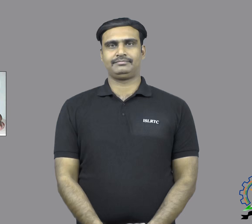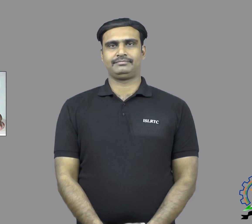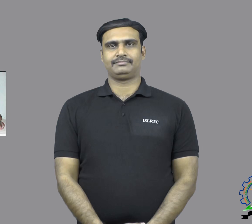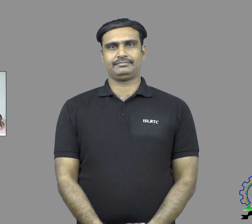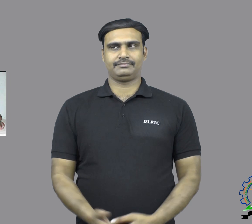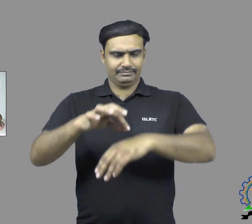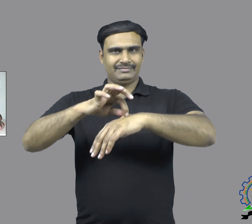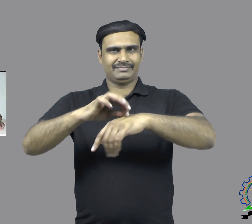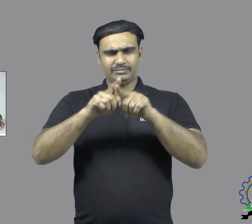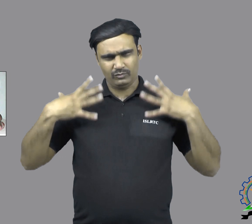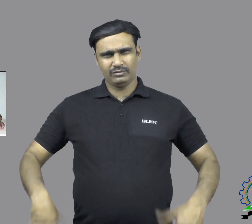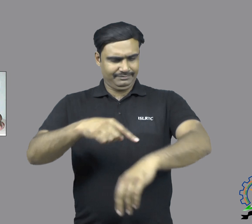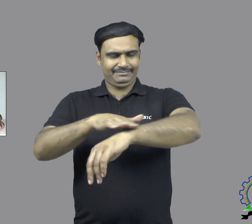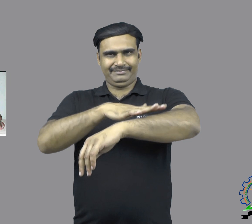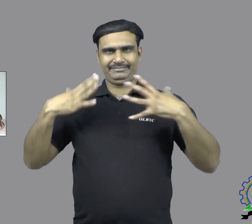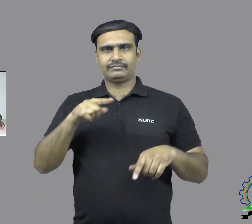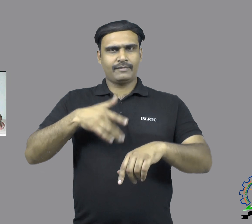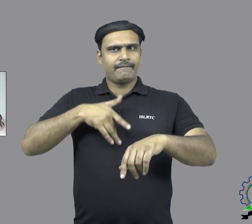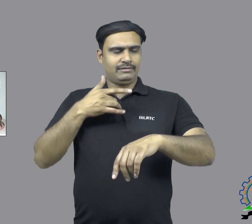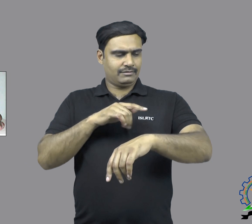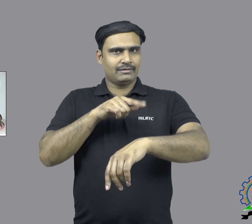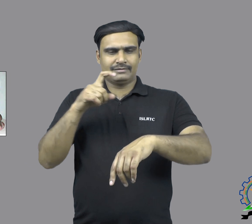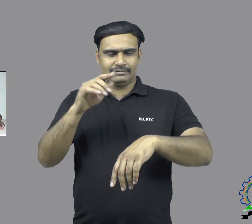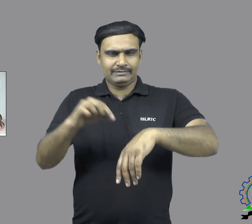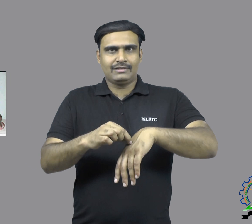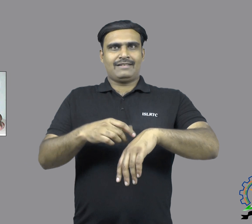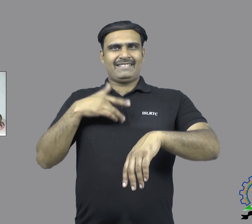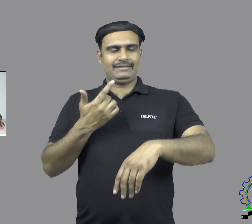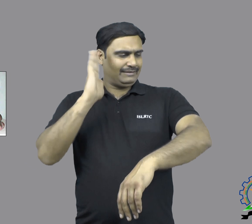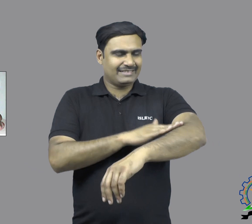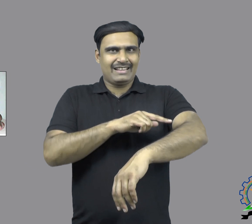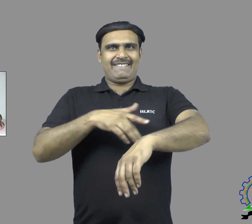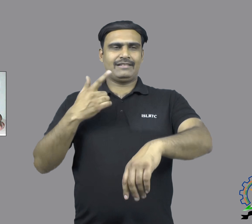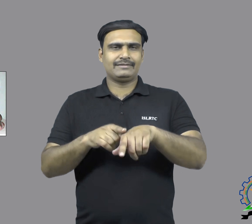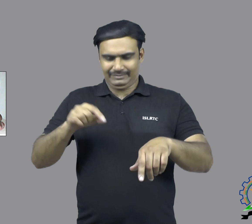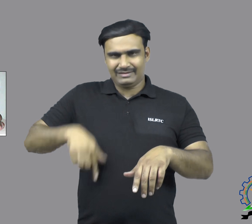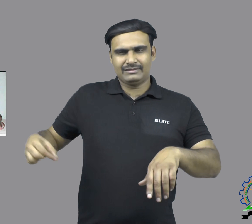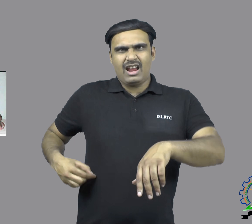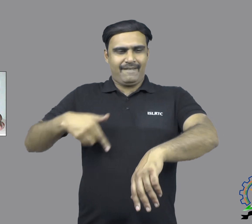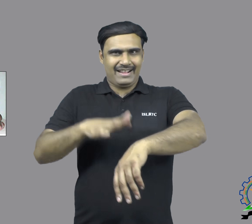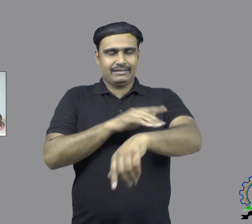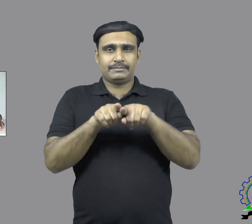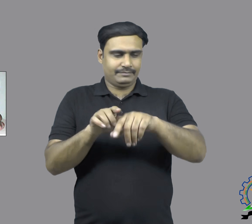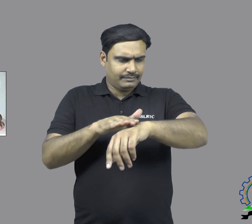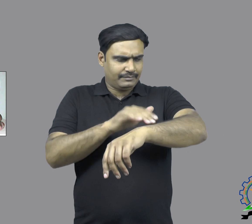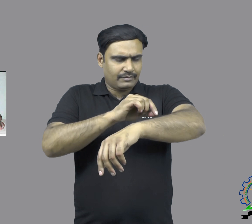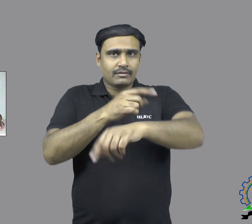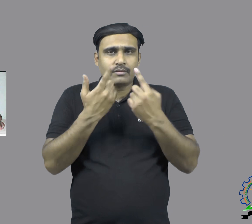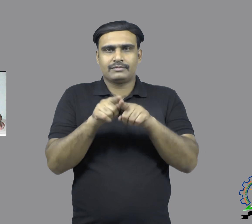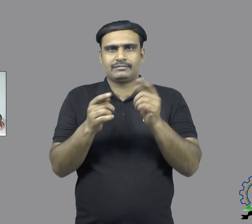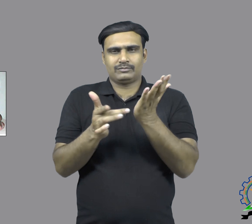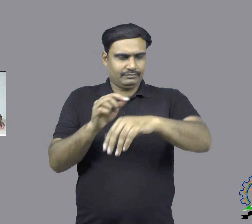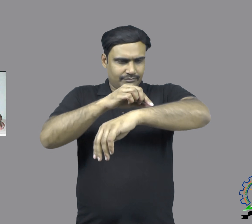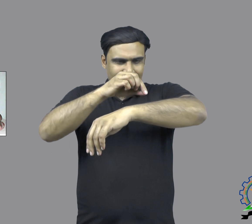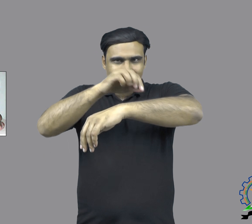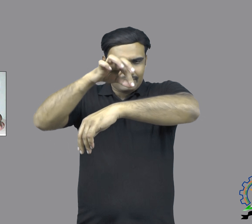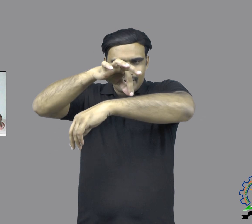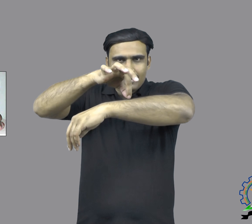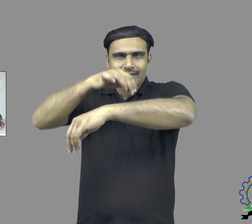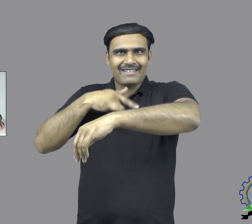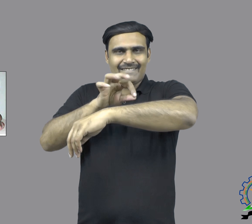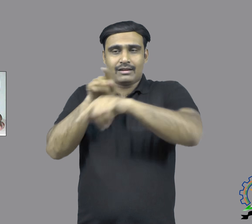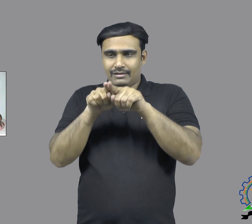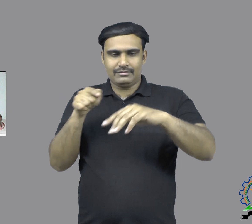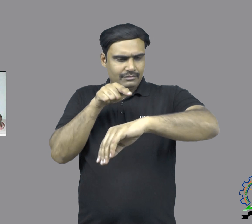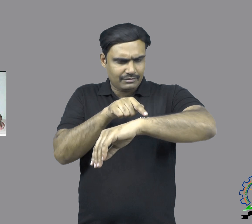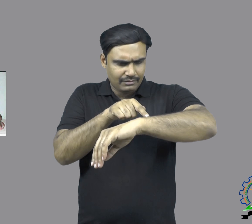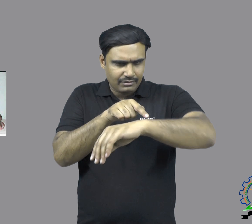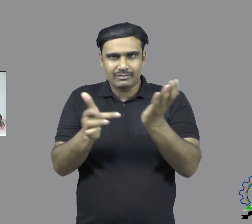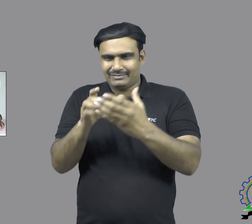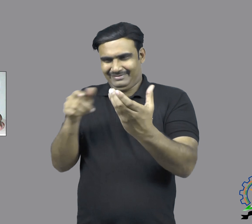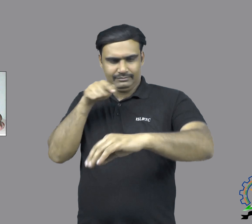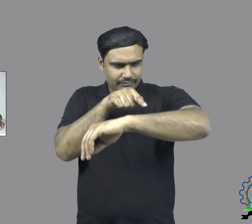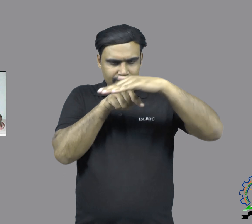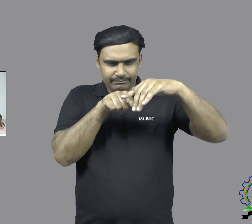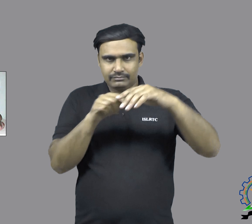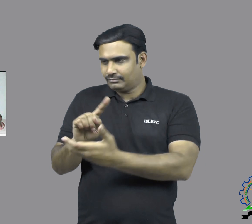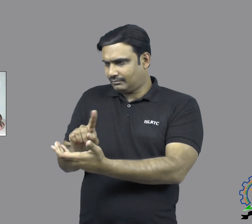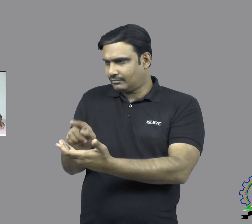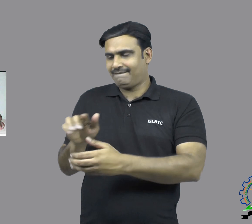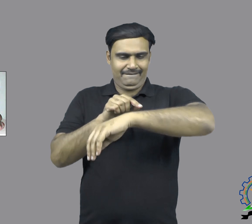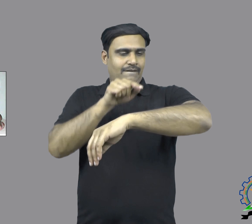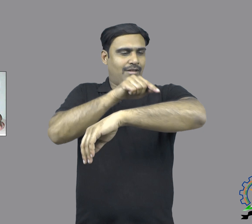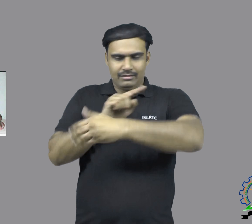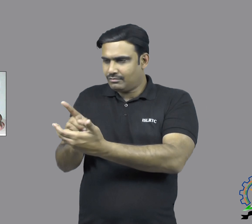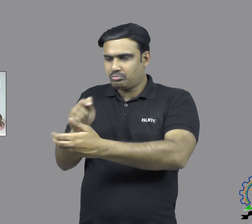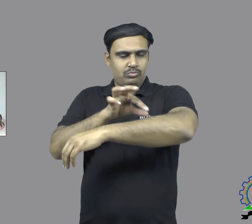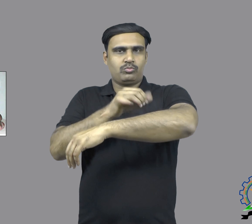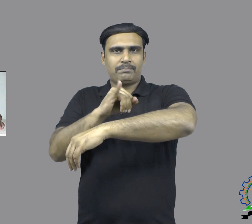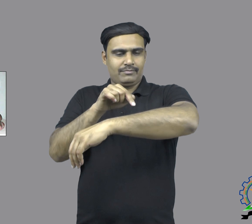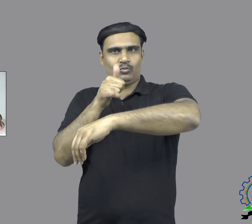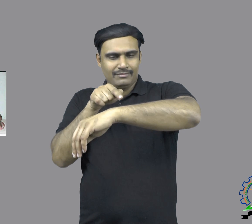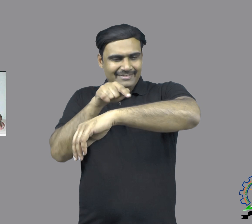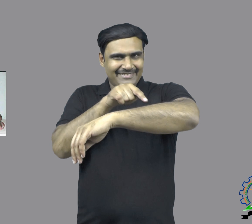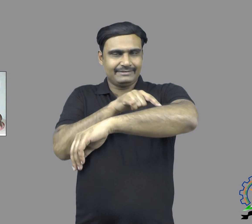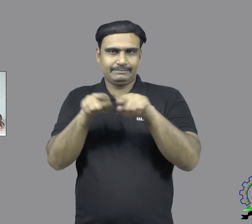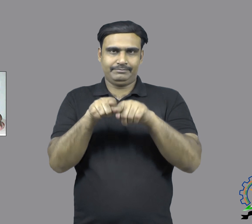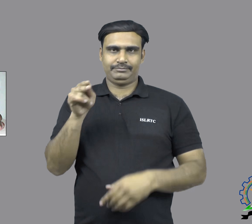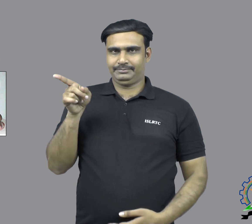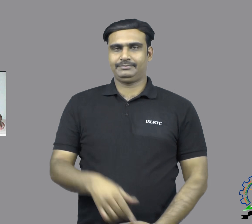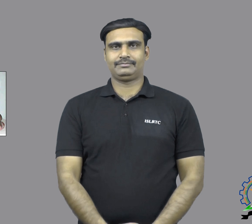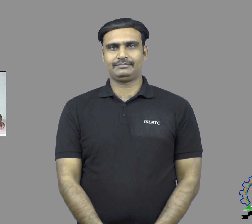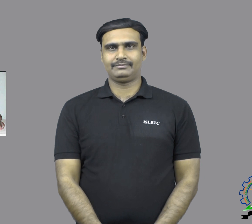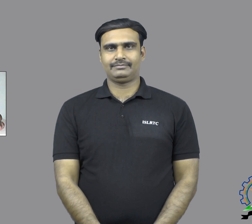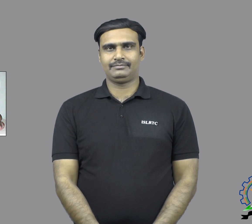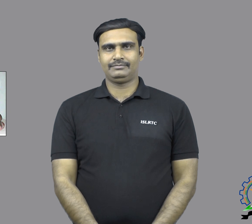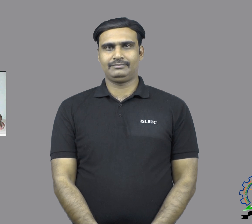Elephantiasis